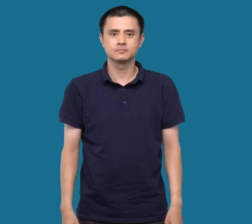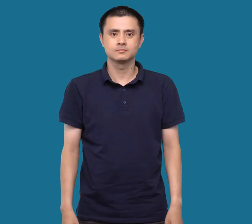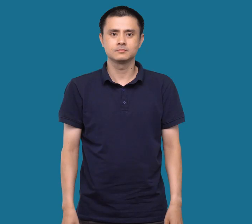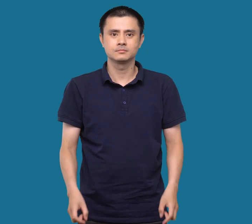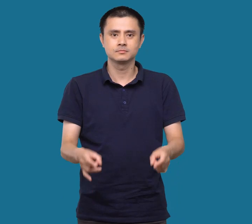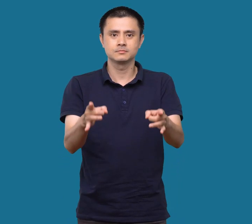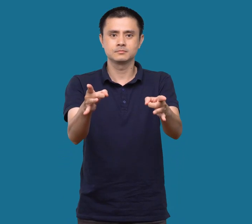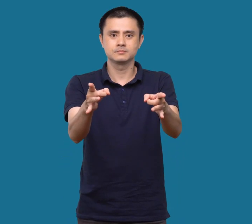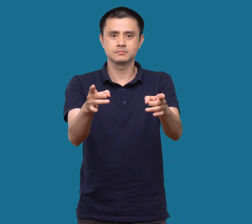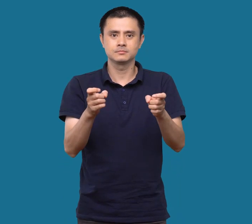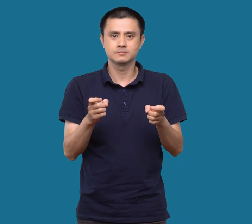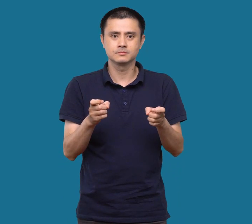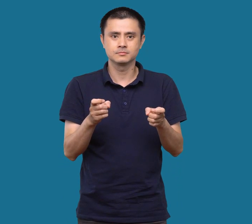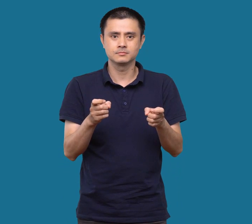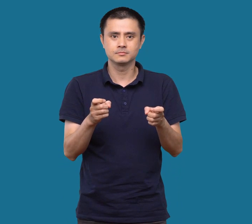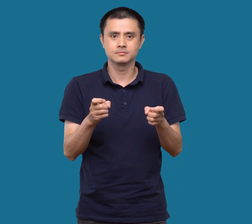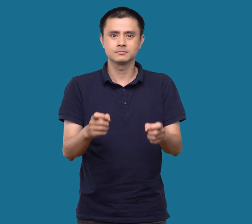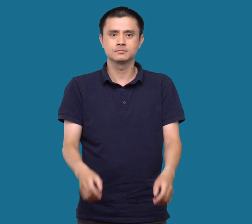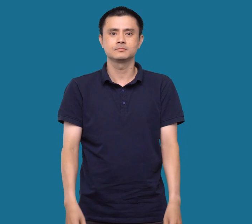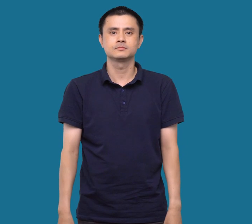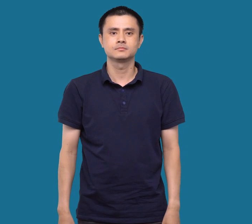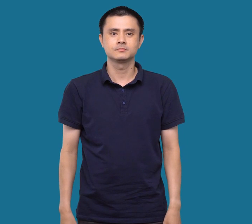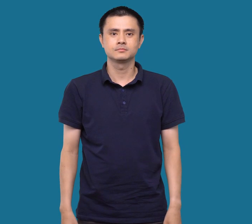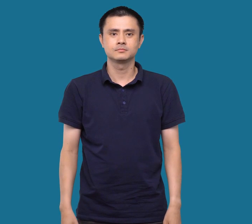hợp đồng